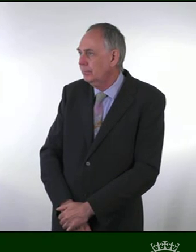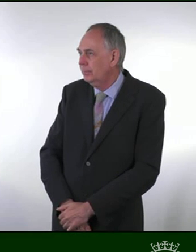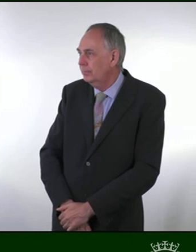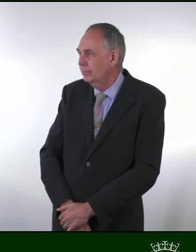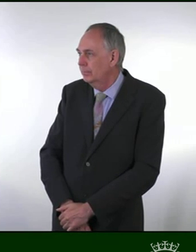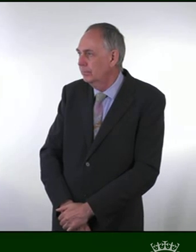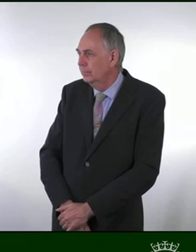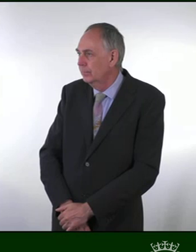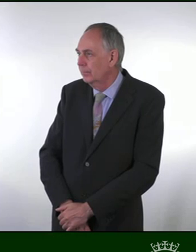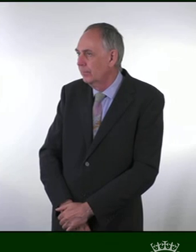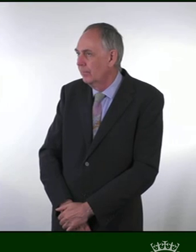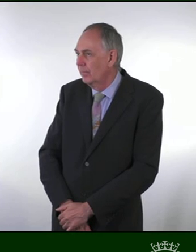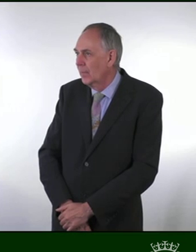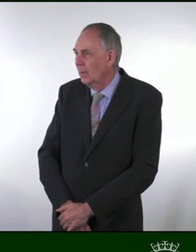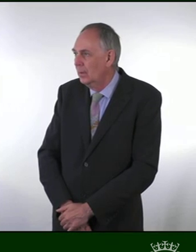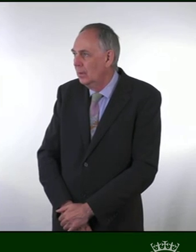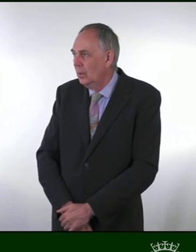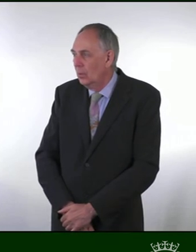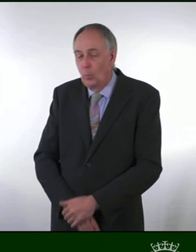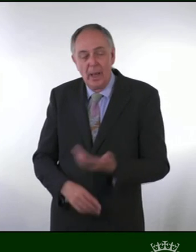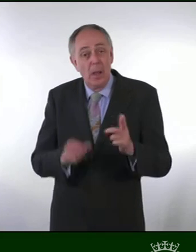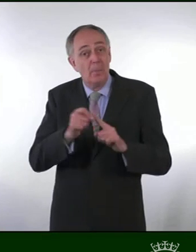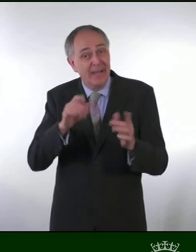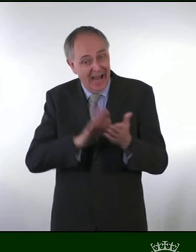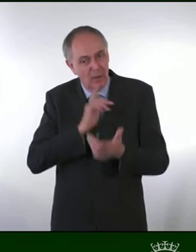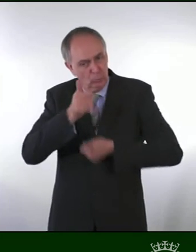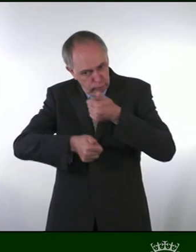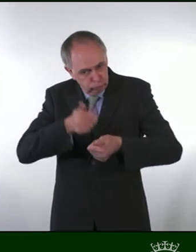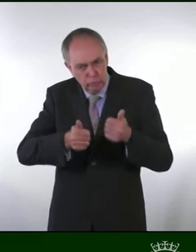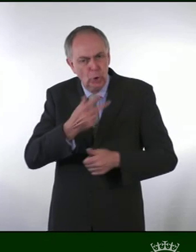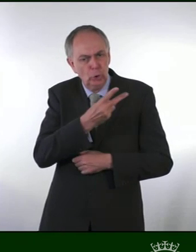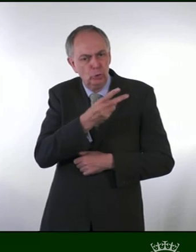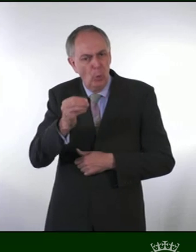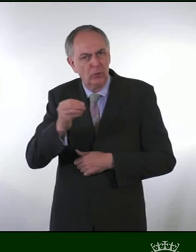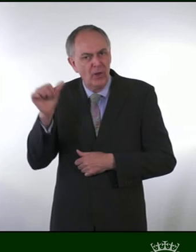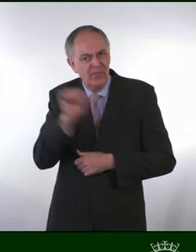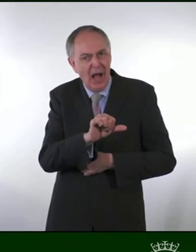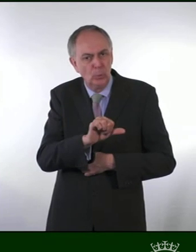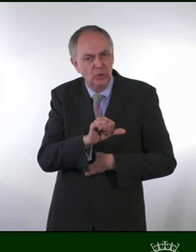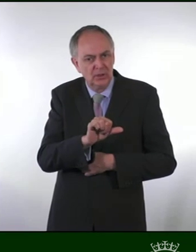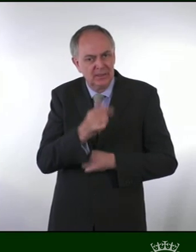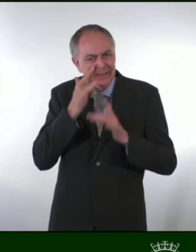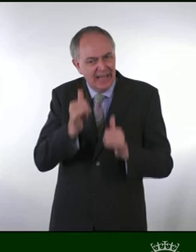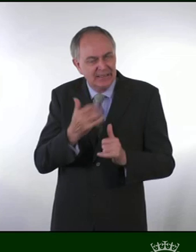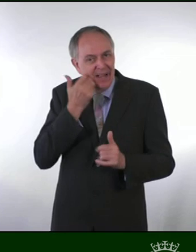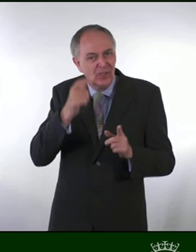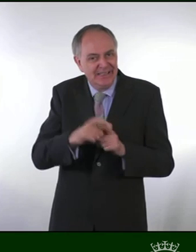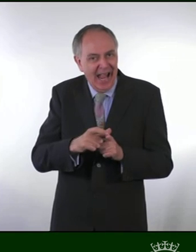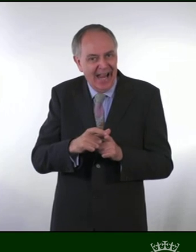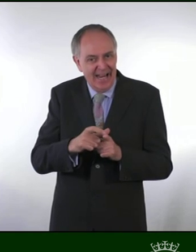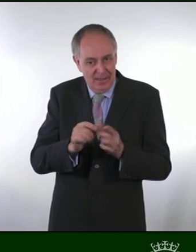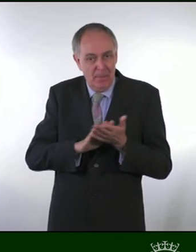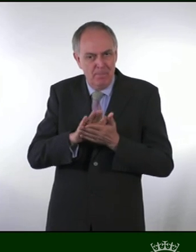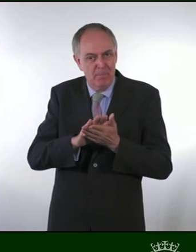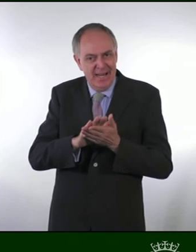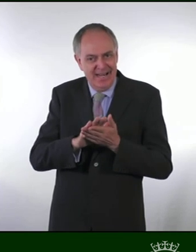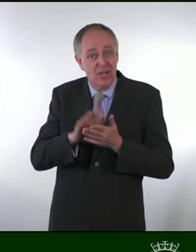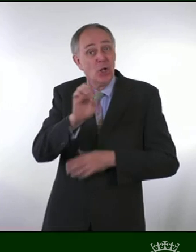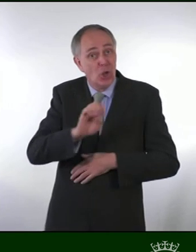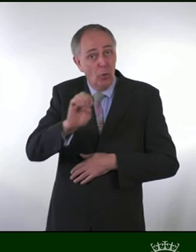I congratulate the Prime Minister on hitting the 200,000 daily capacity target for testing, which puts us at the top of the European league table for testing.